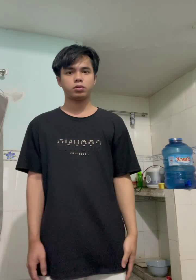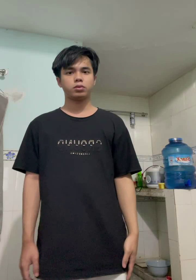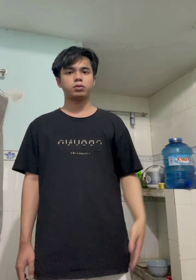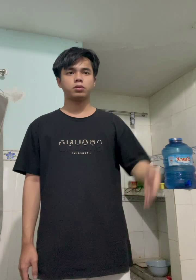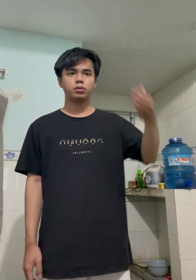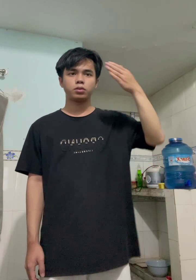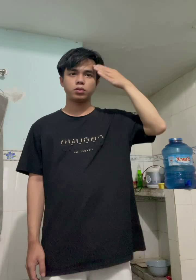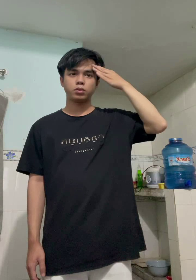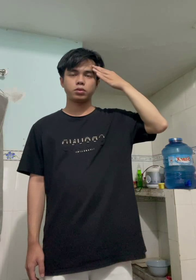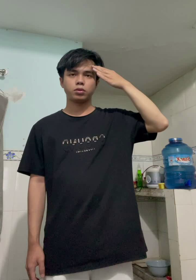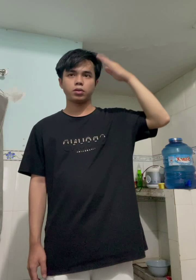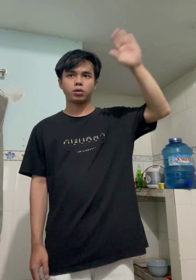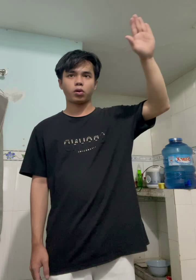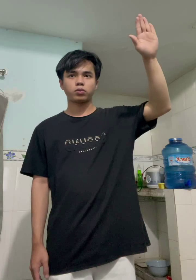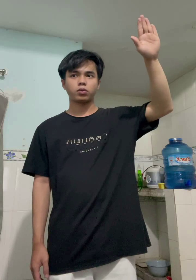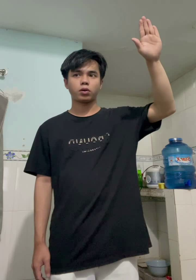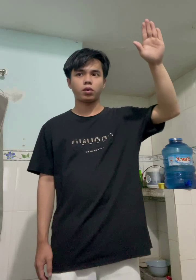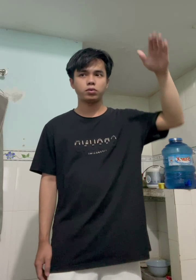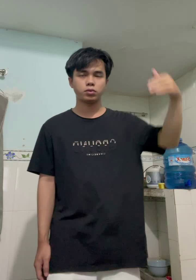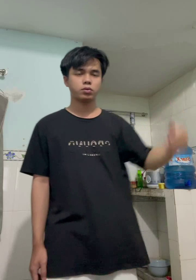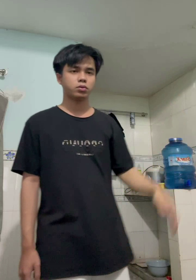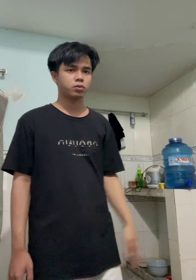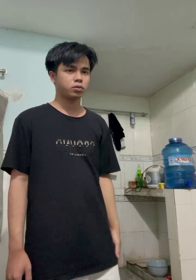khong biet